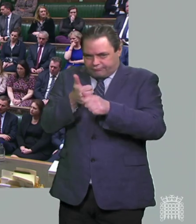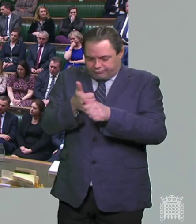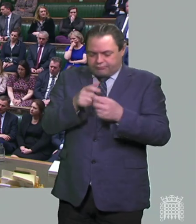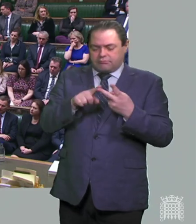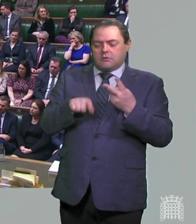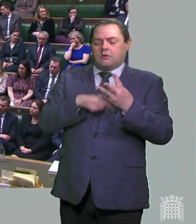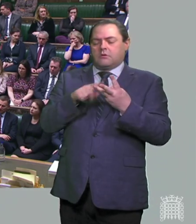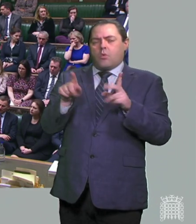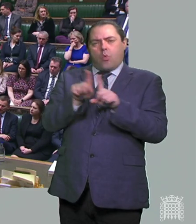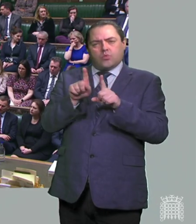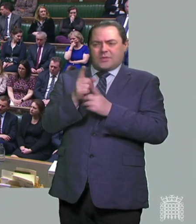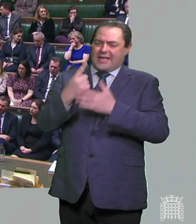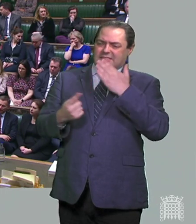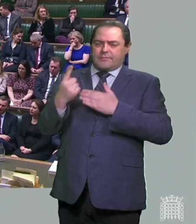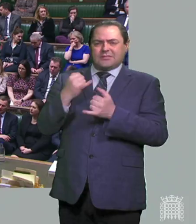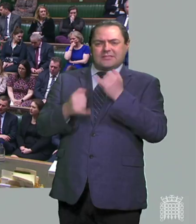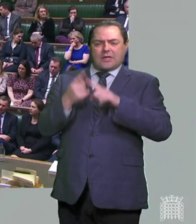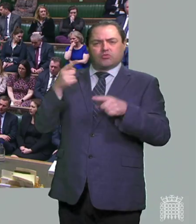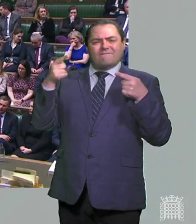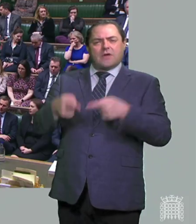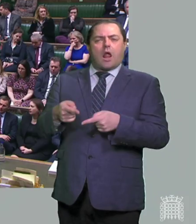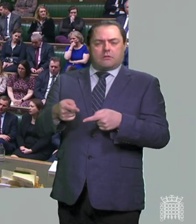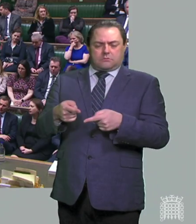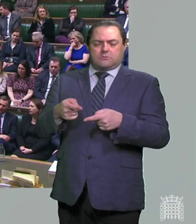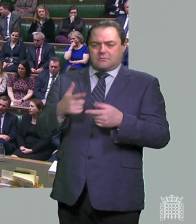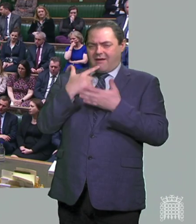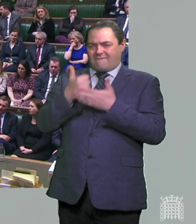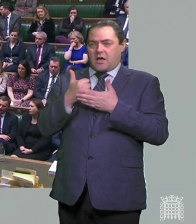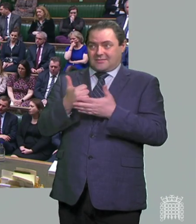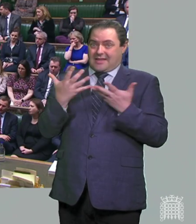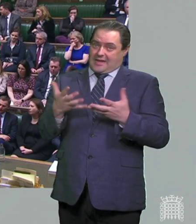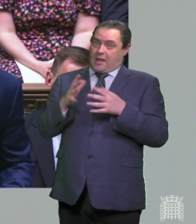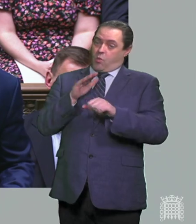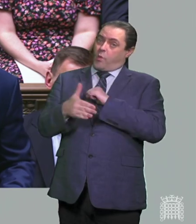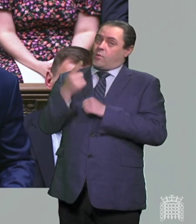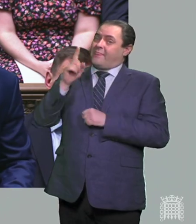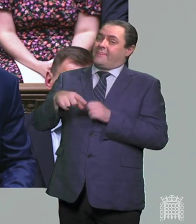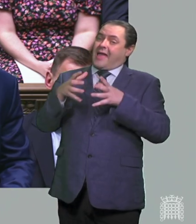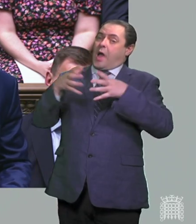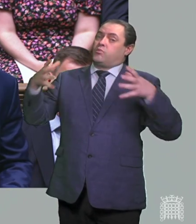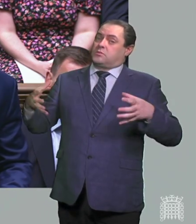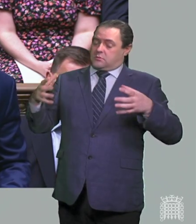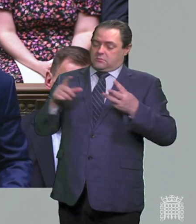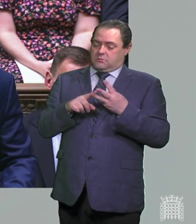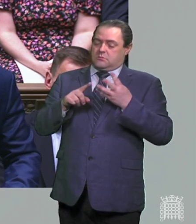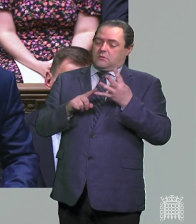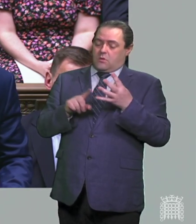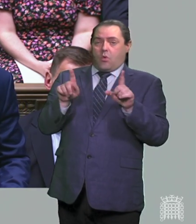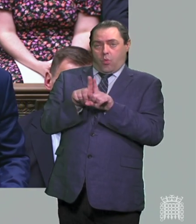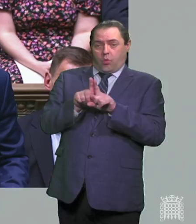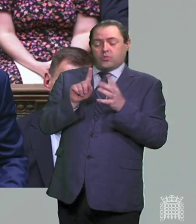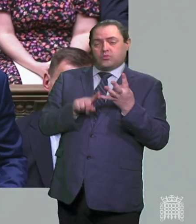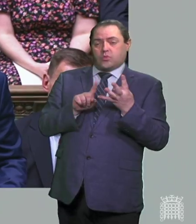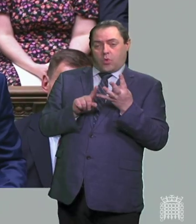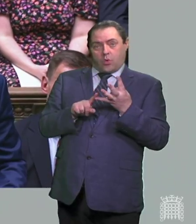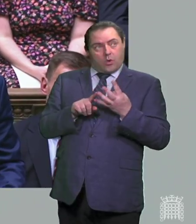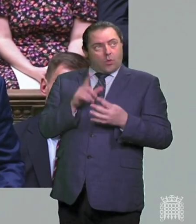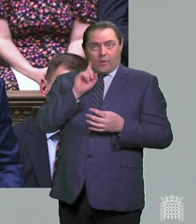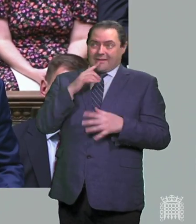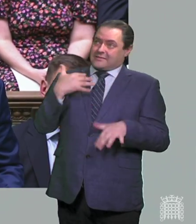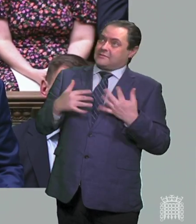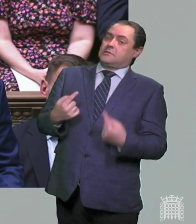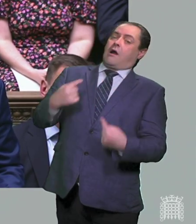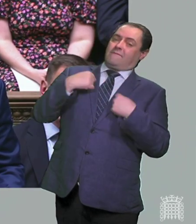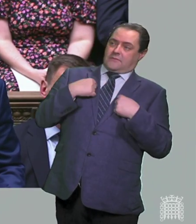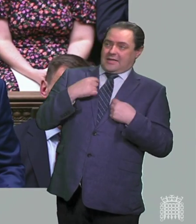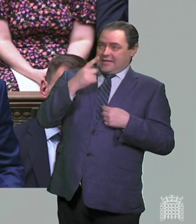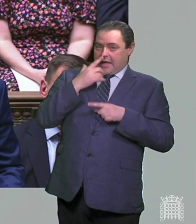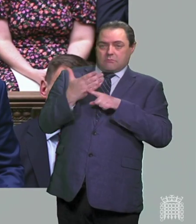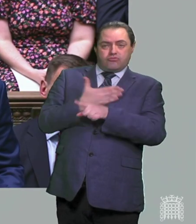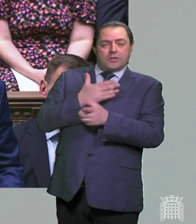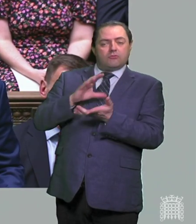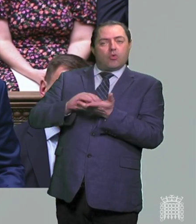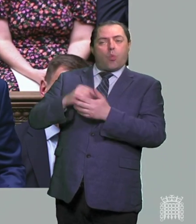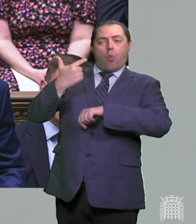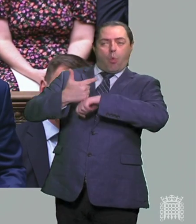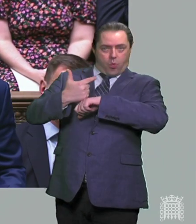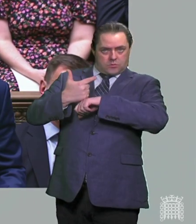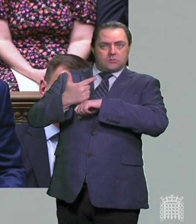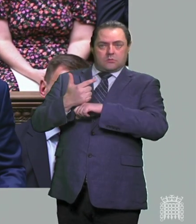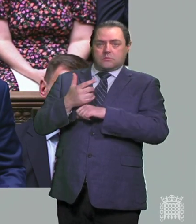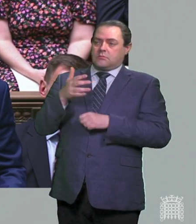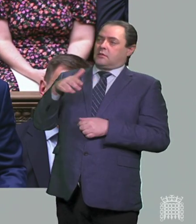We have increased the number of independent sexual violence advisers to more than 1,000, and we are making sure that women who suffer this appalling crime can give pre-recorded evidence in court.